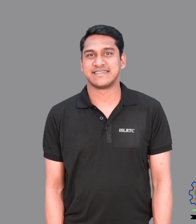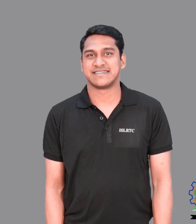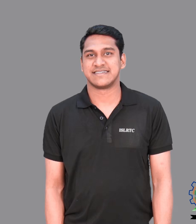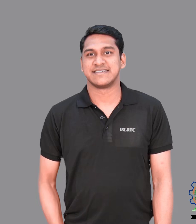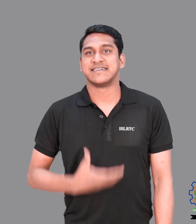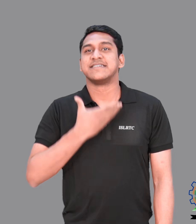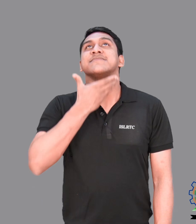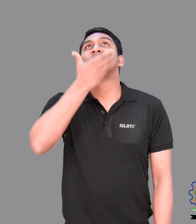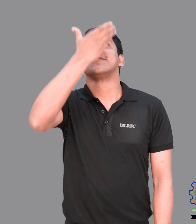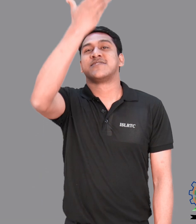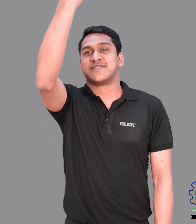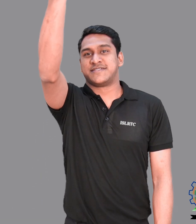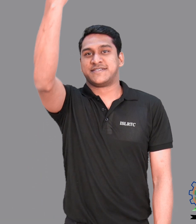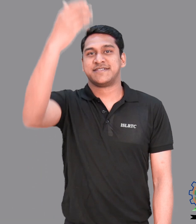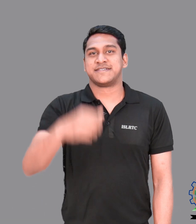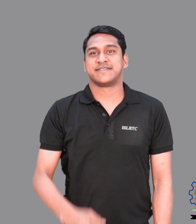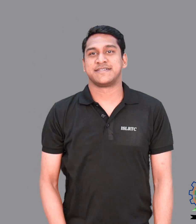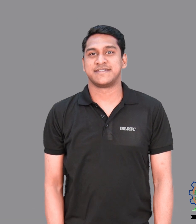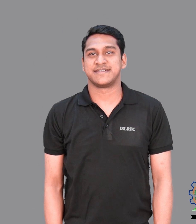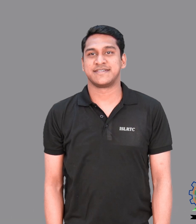Giraffe